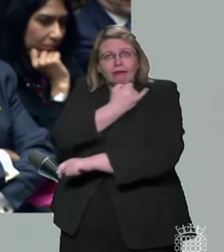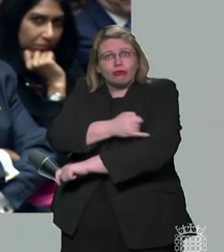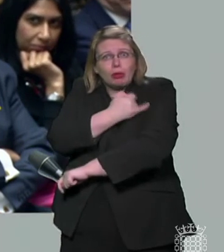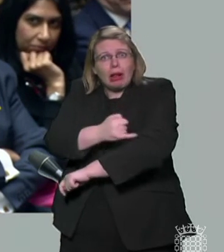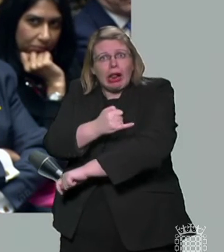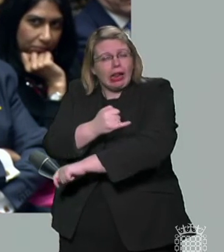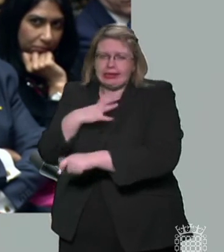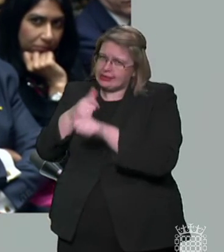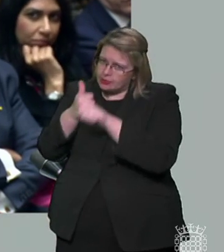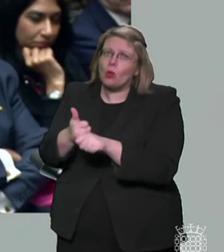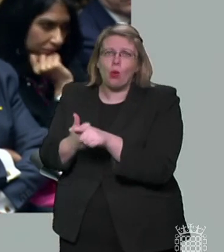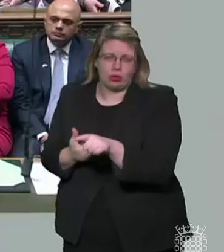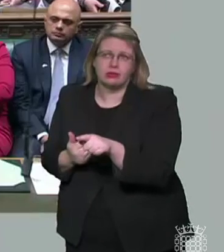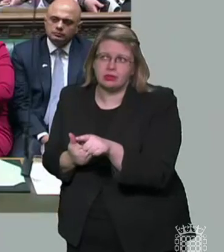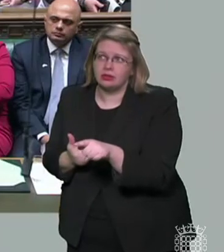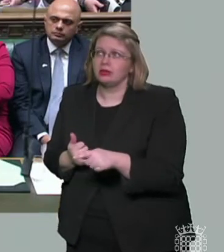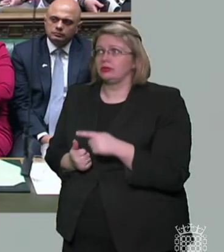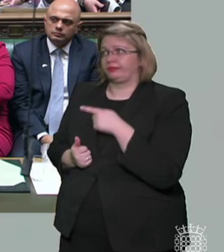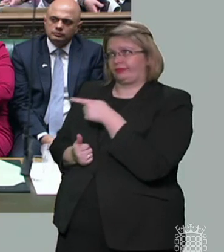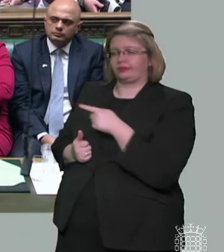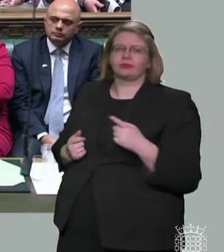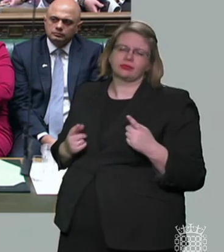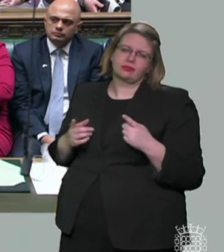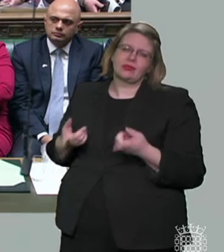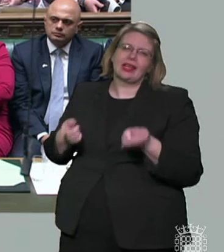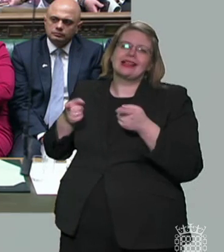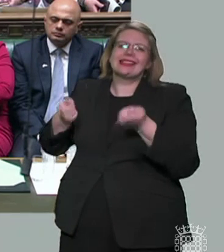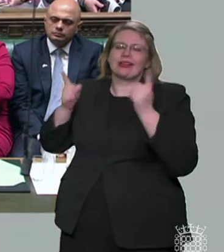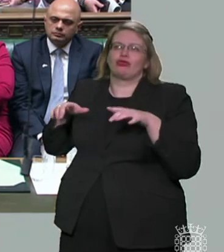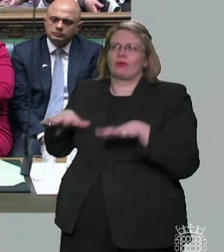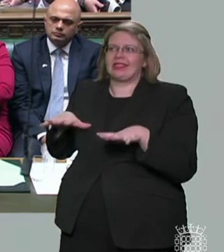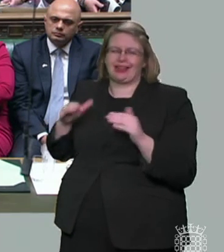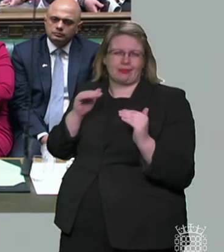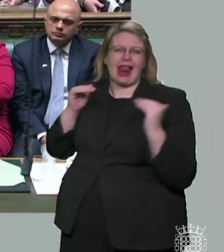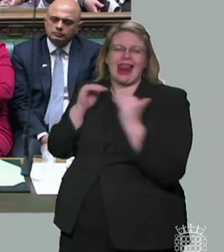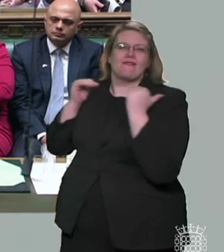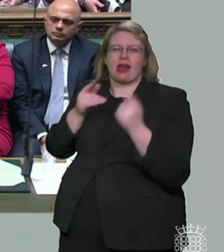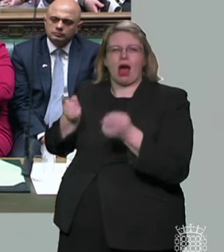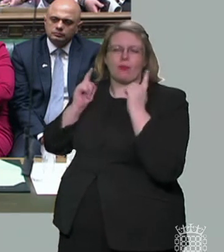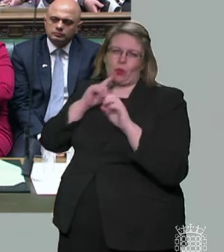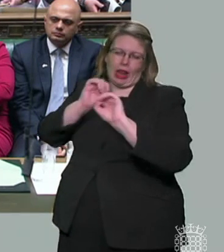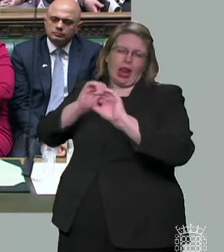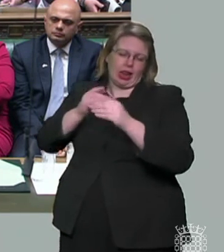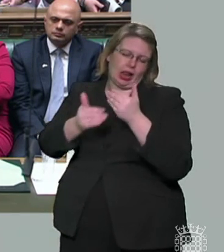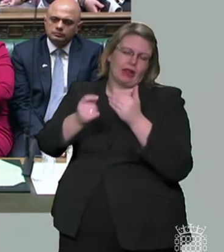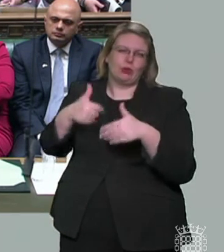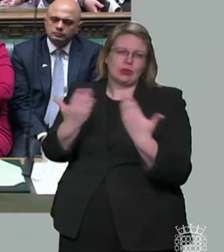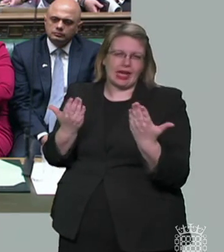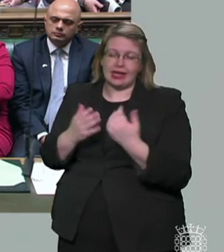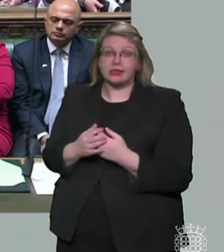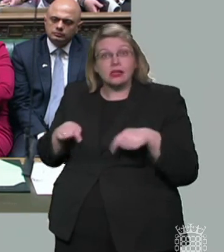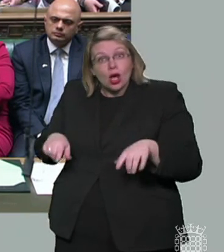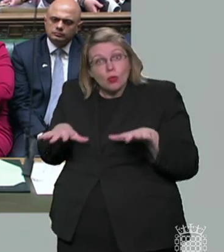My right honourable Friend the Secretary of State for Levelling Up, Housing and Communities will be setting out that route in the course of the next few days.